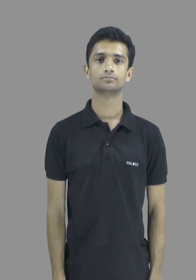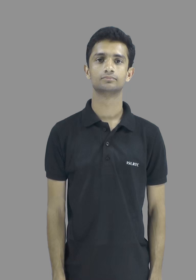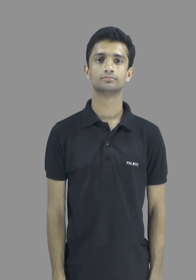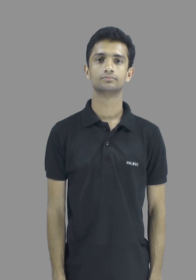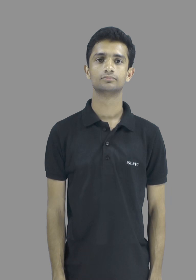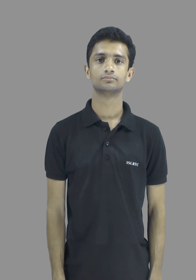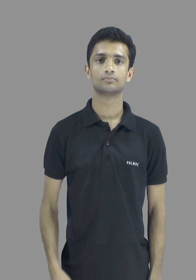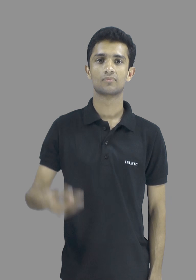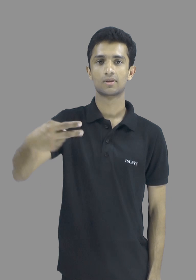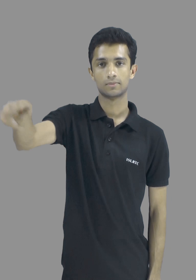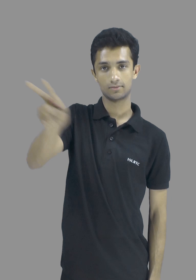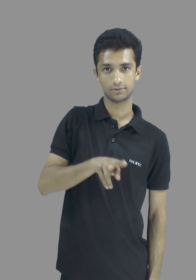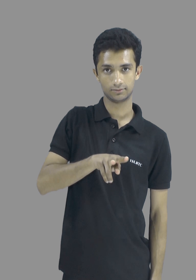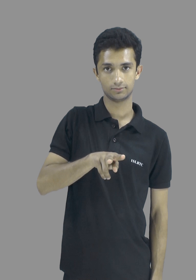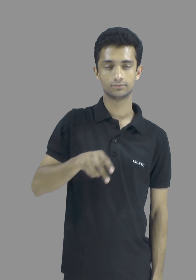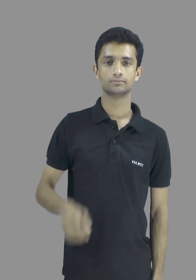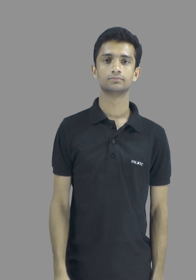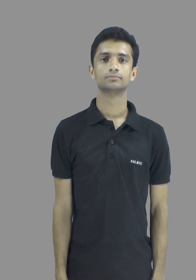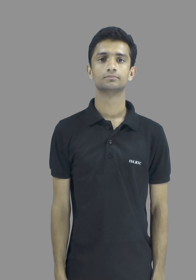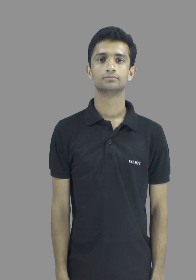Return